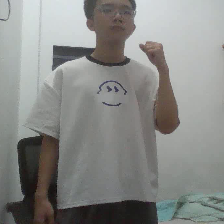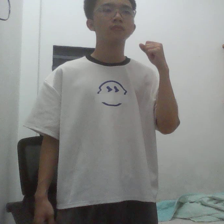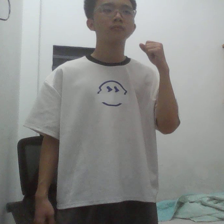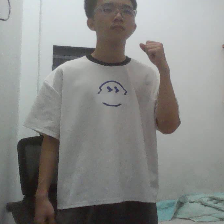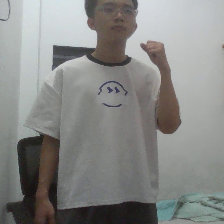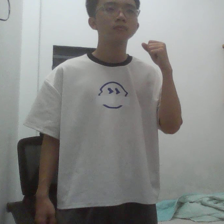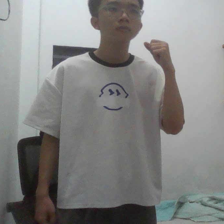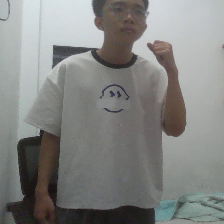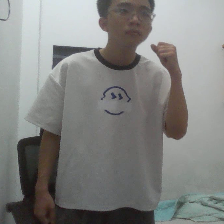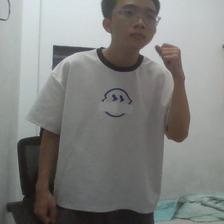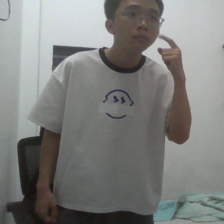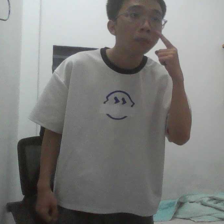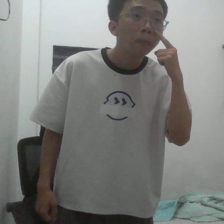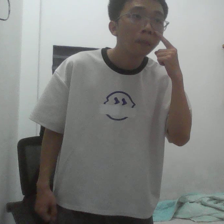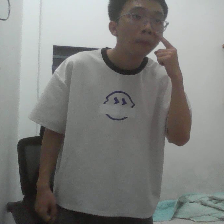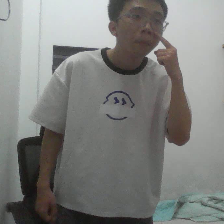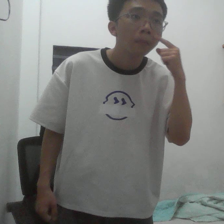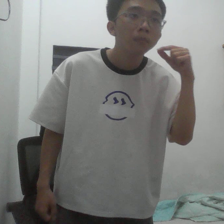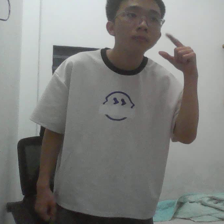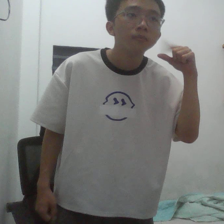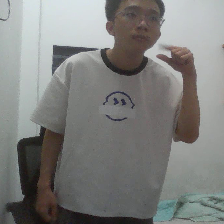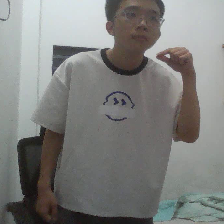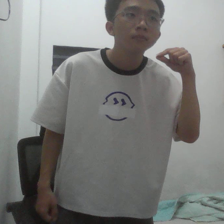lam quen